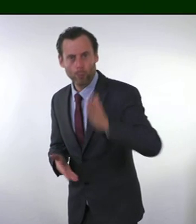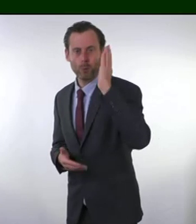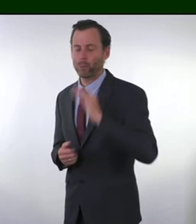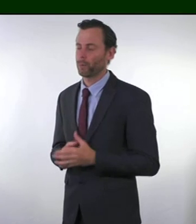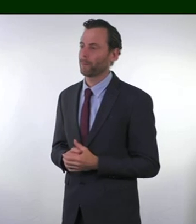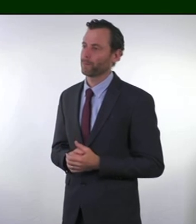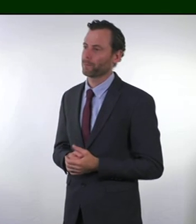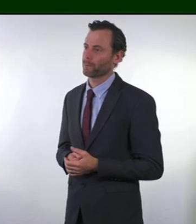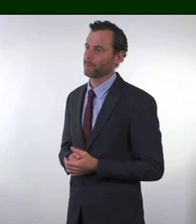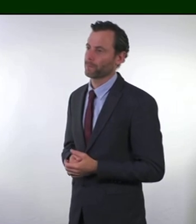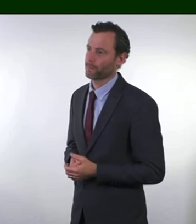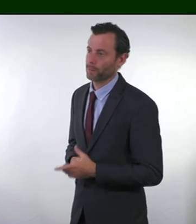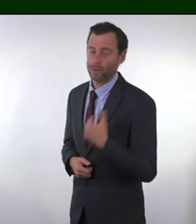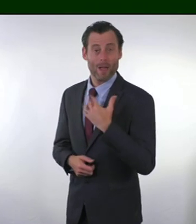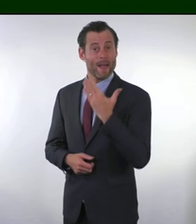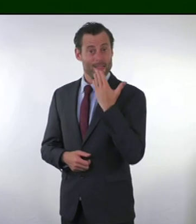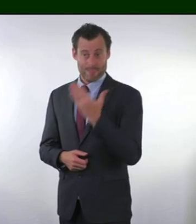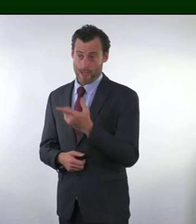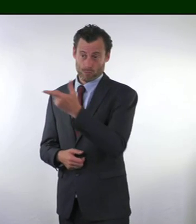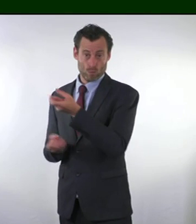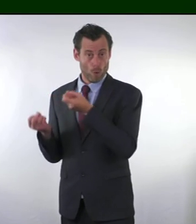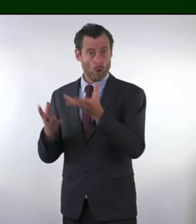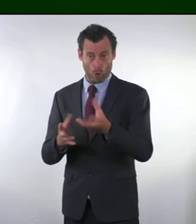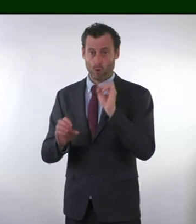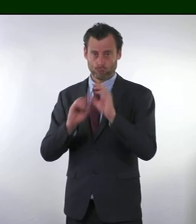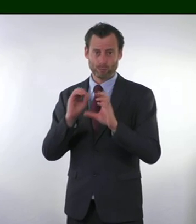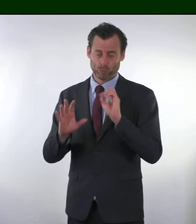I thank the honourable Lady for that contribution.